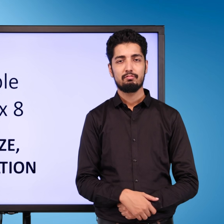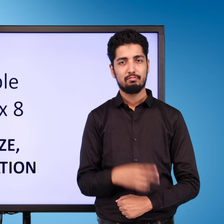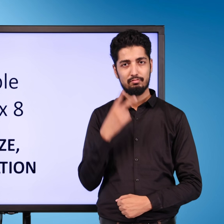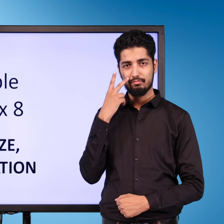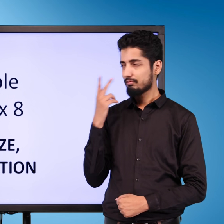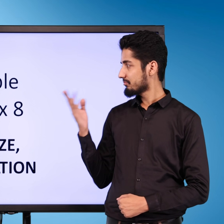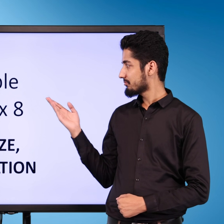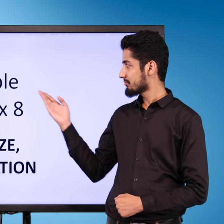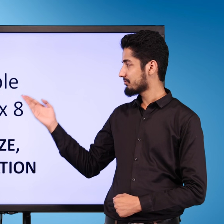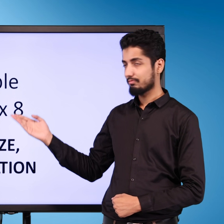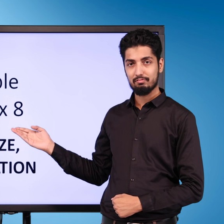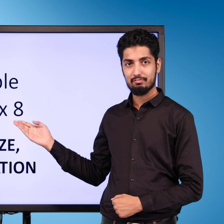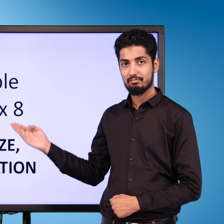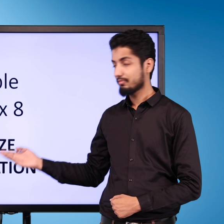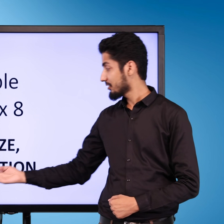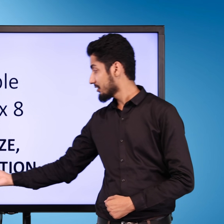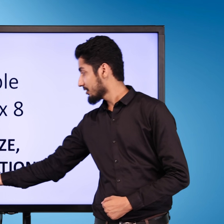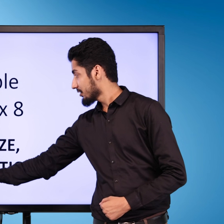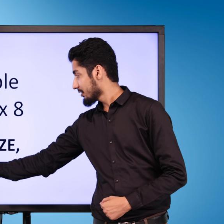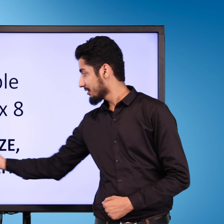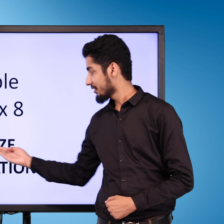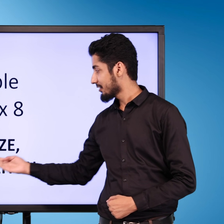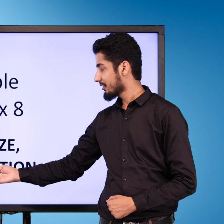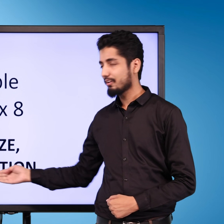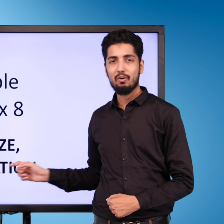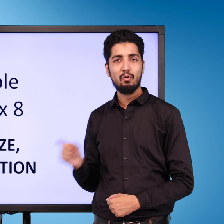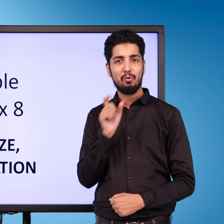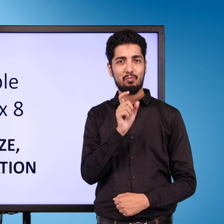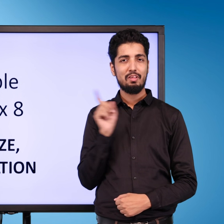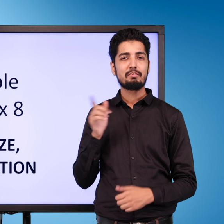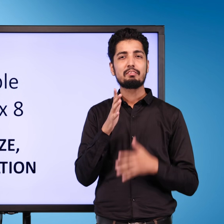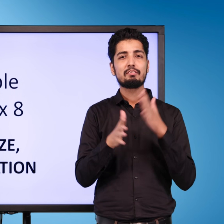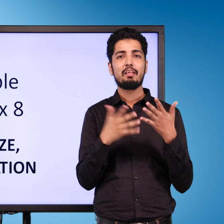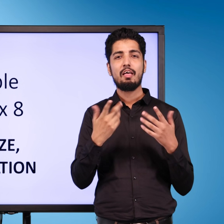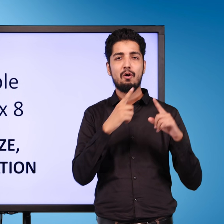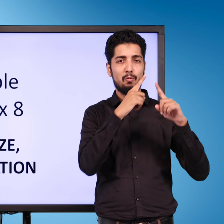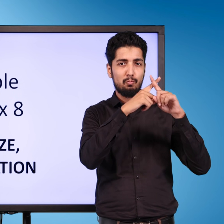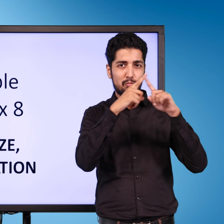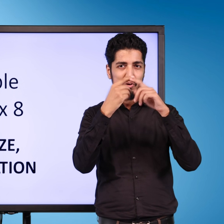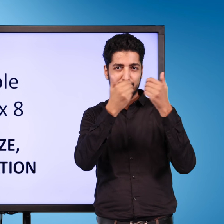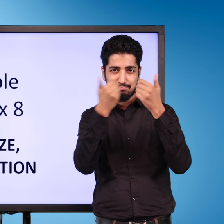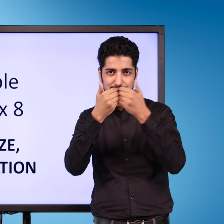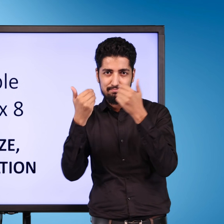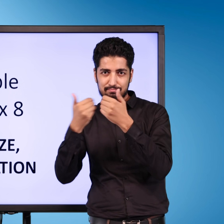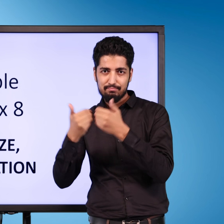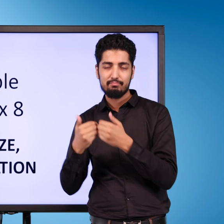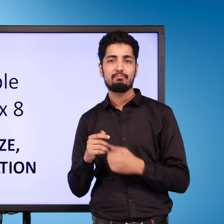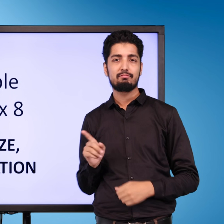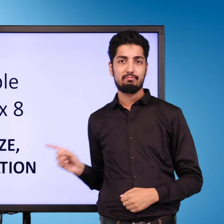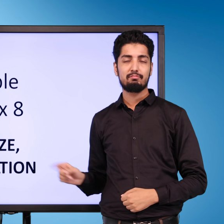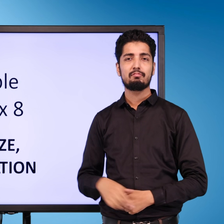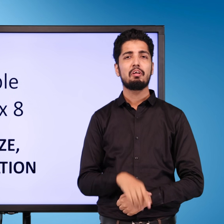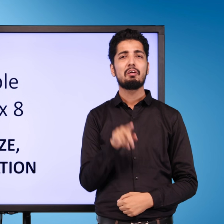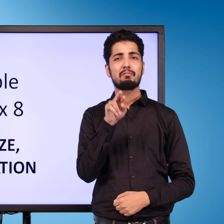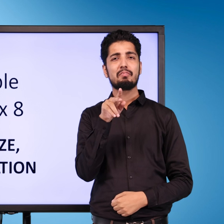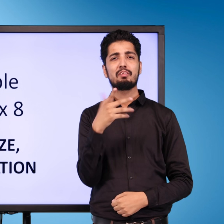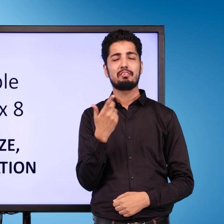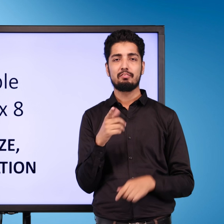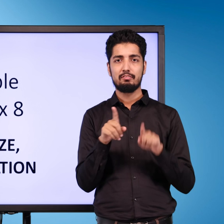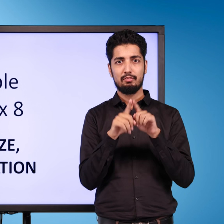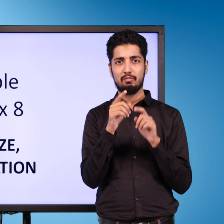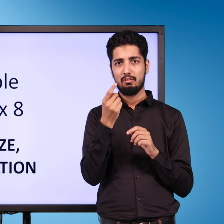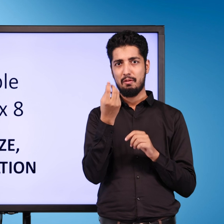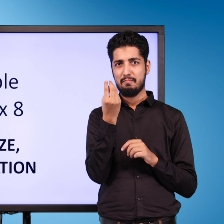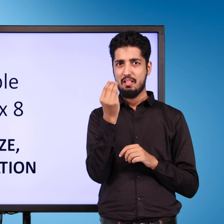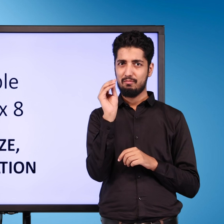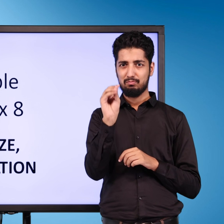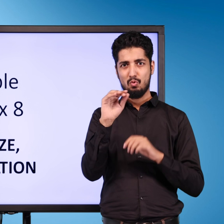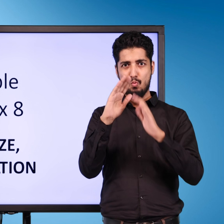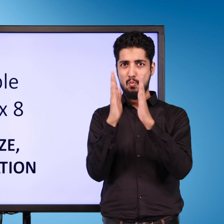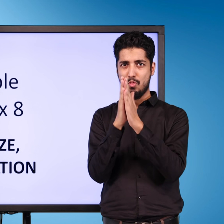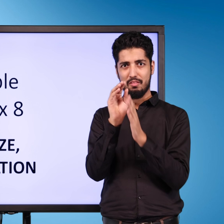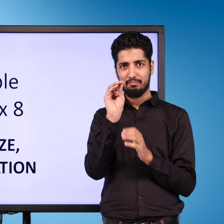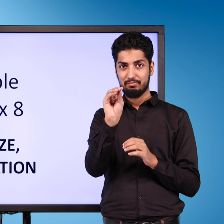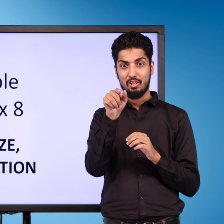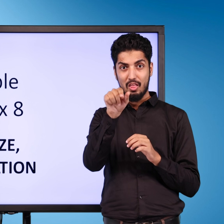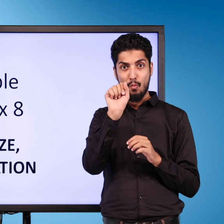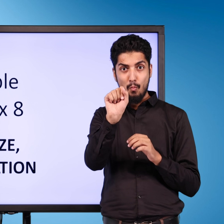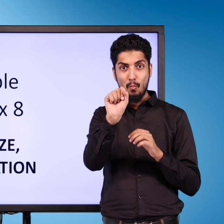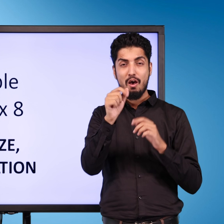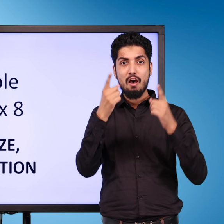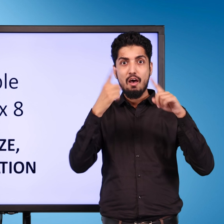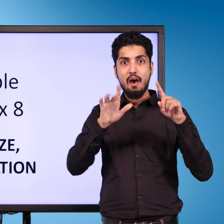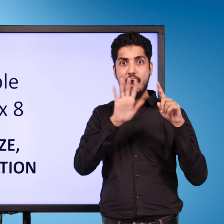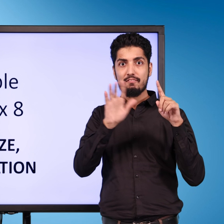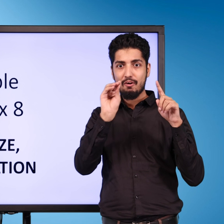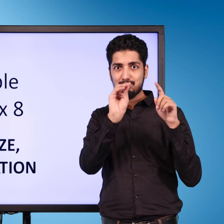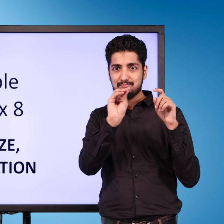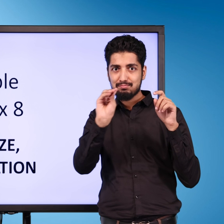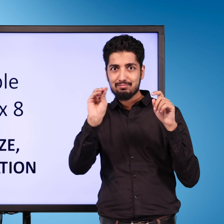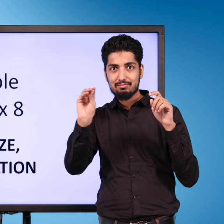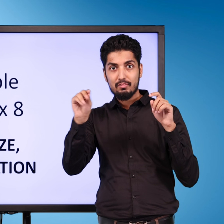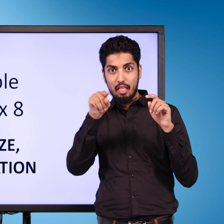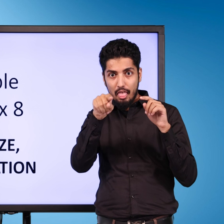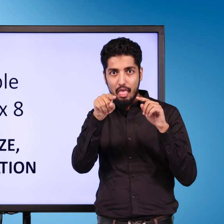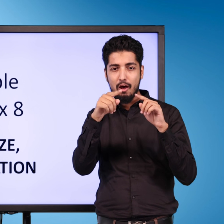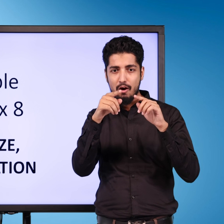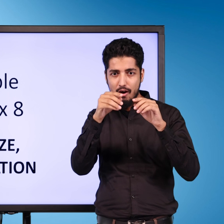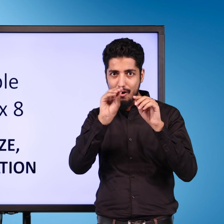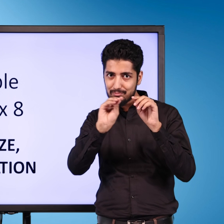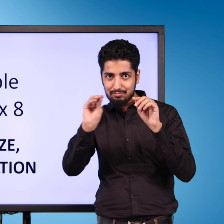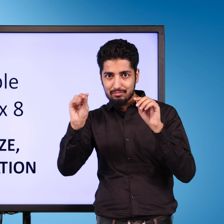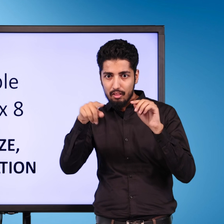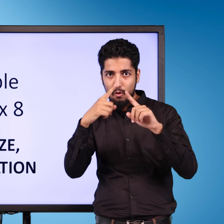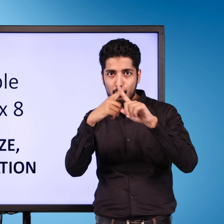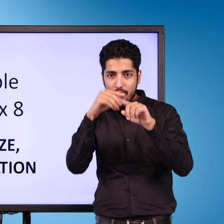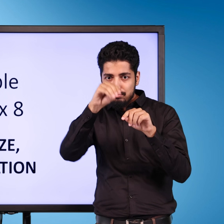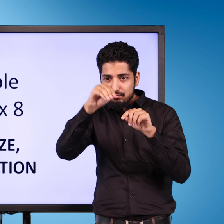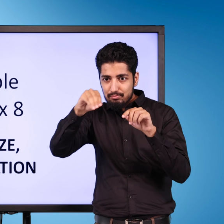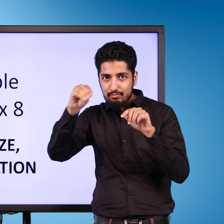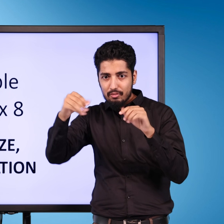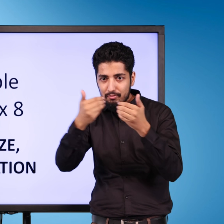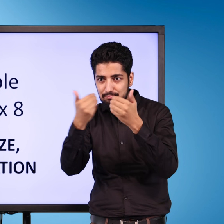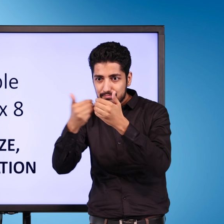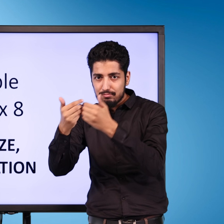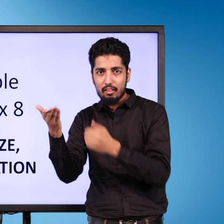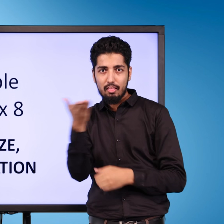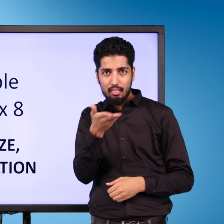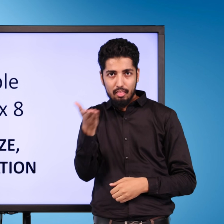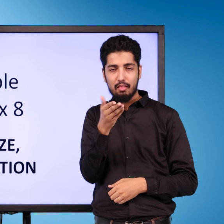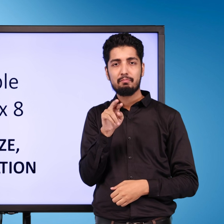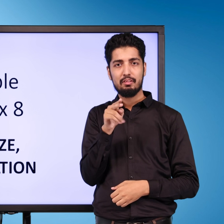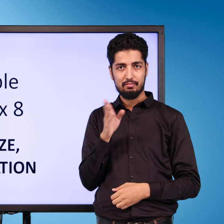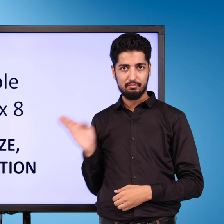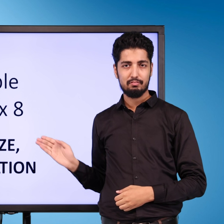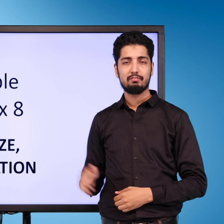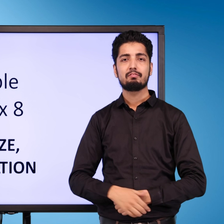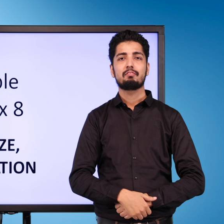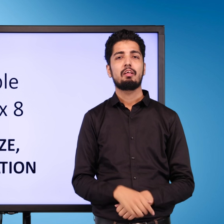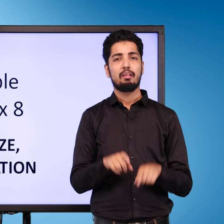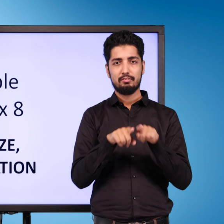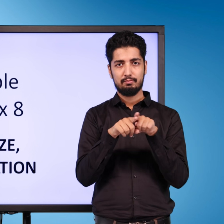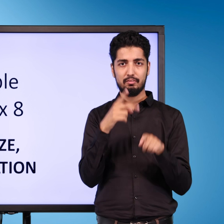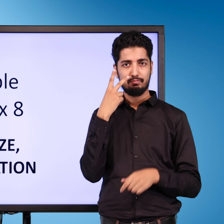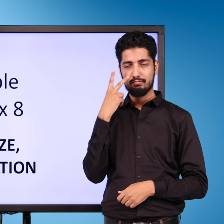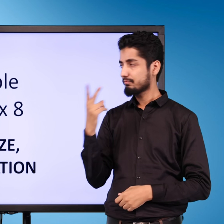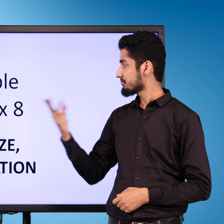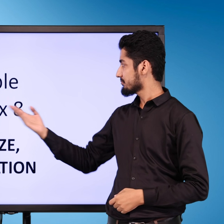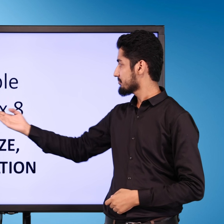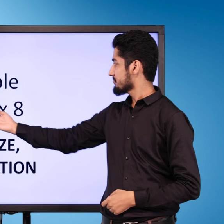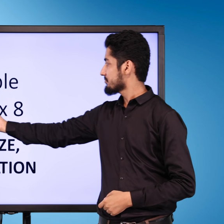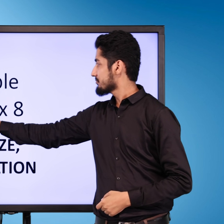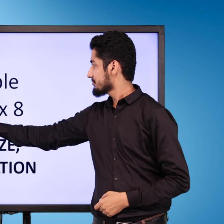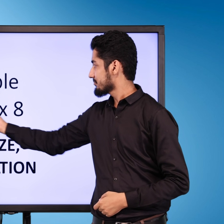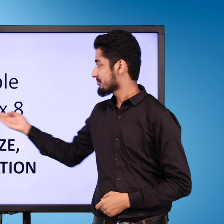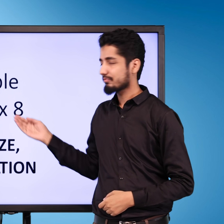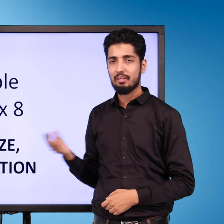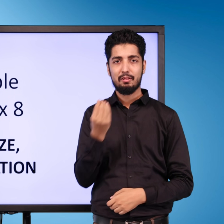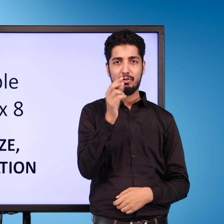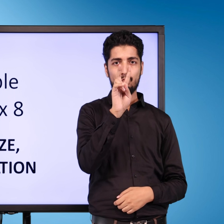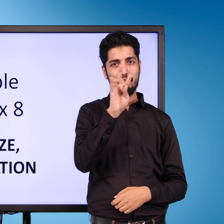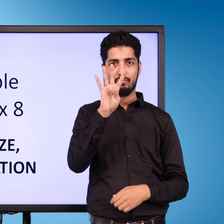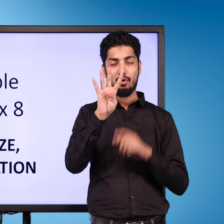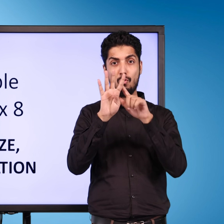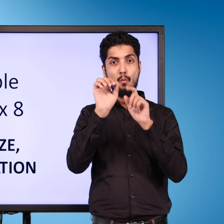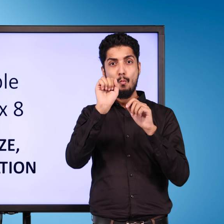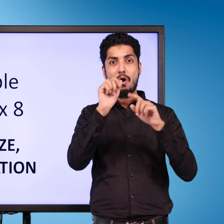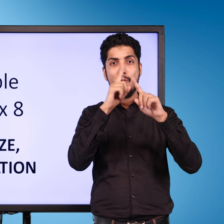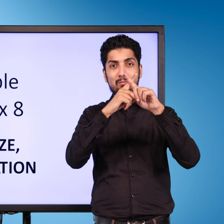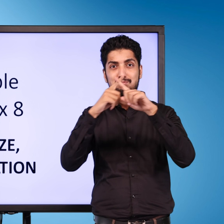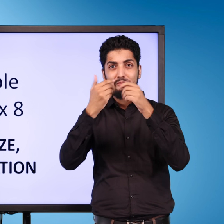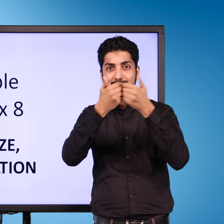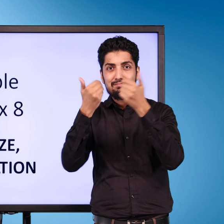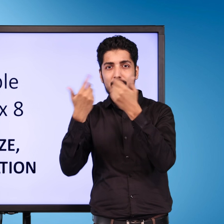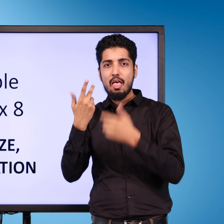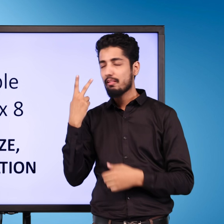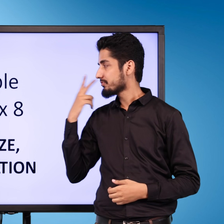Factorize, Factorization This sign means to factorize or factorization It is the process of expressing a number as a product of its factors For example, if we write 24 =